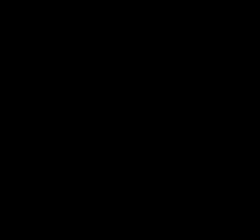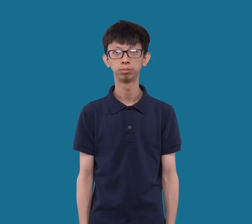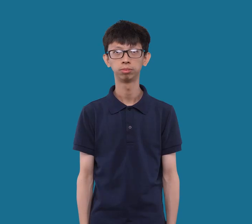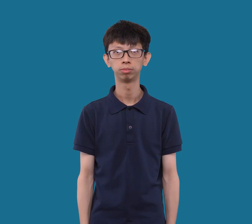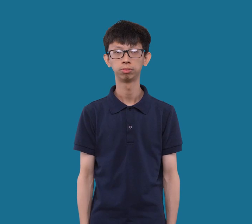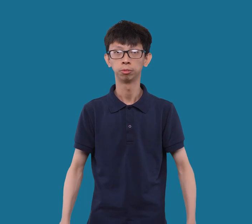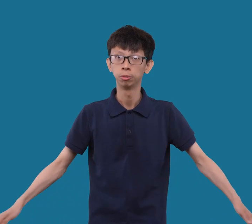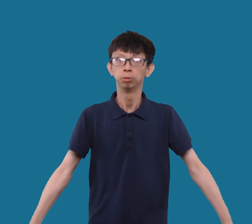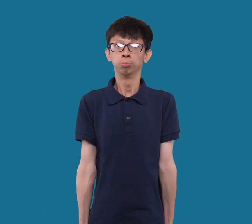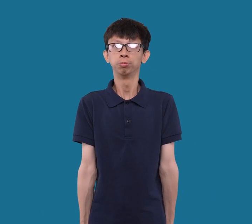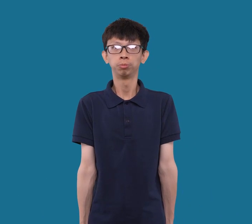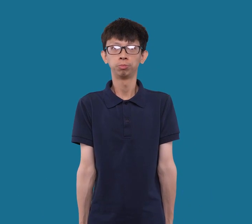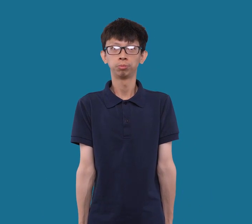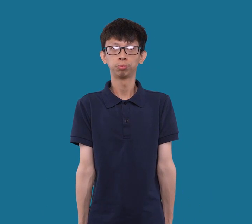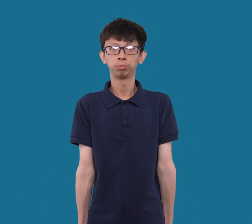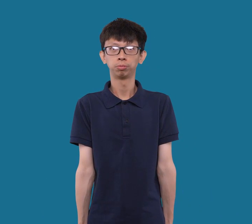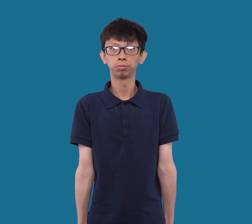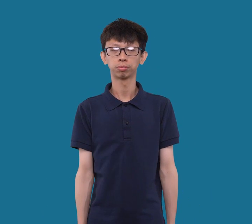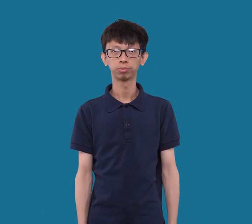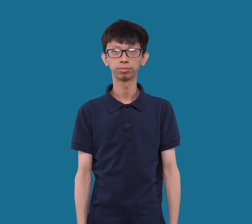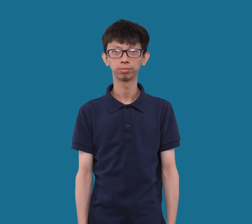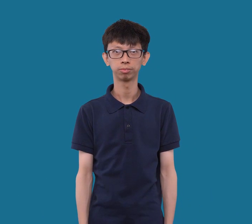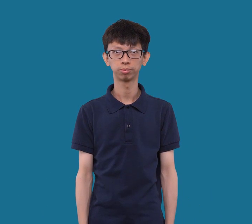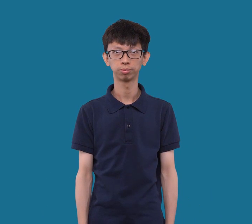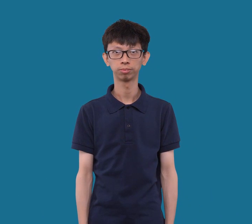đứng nghiêm